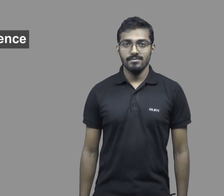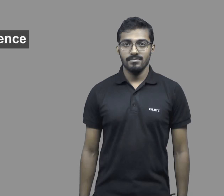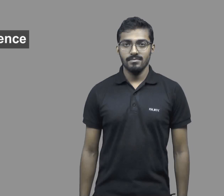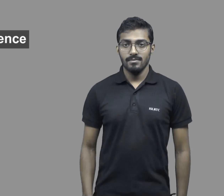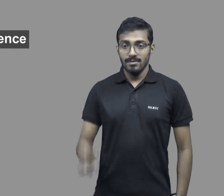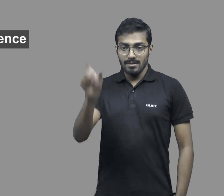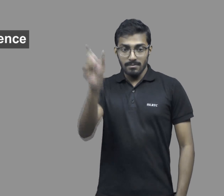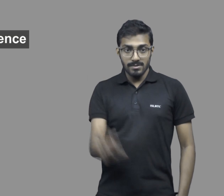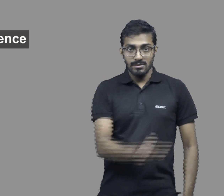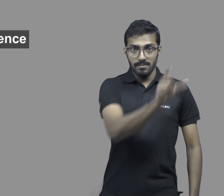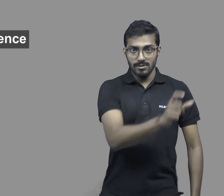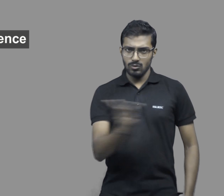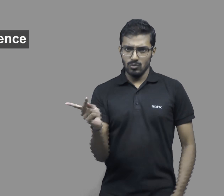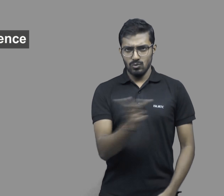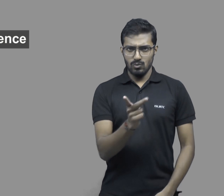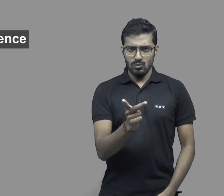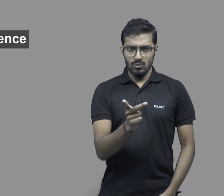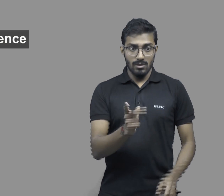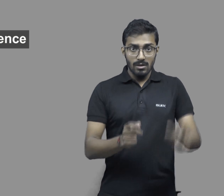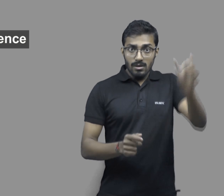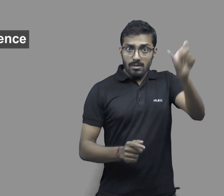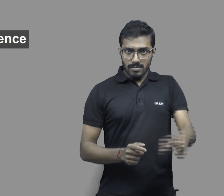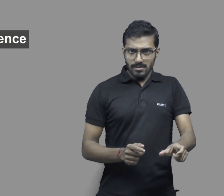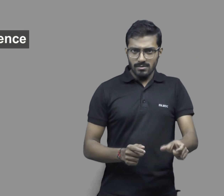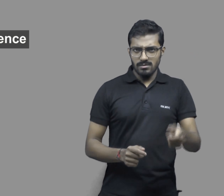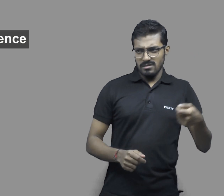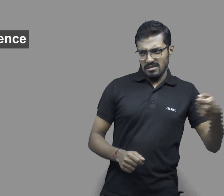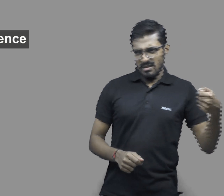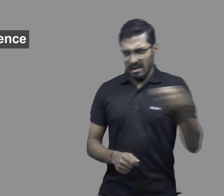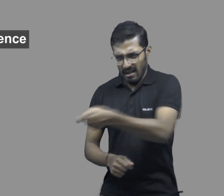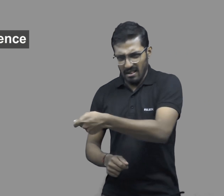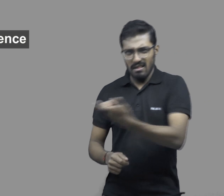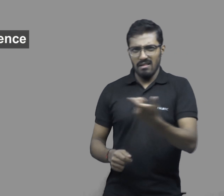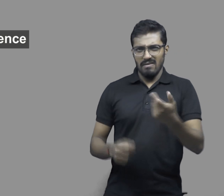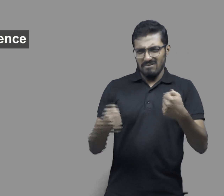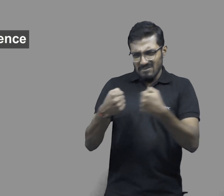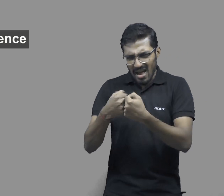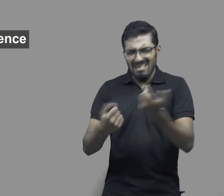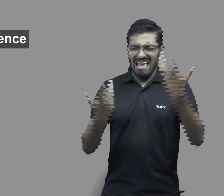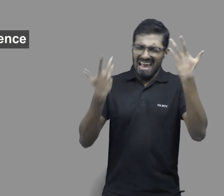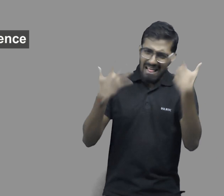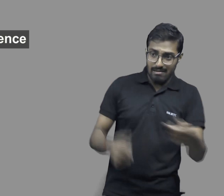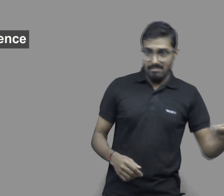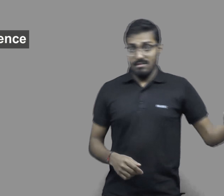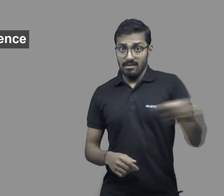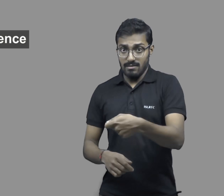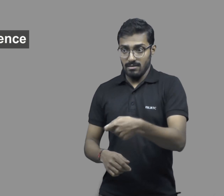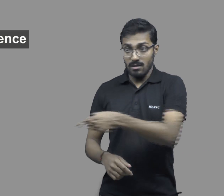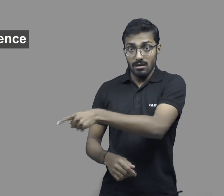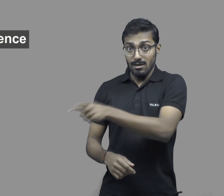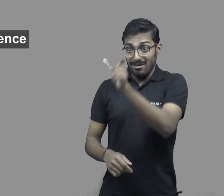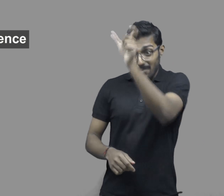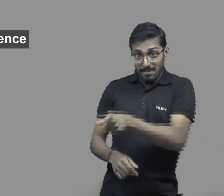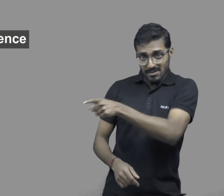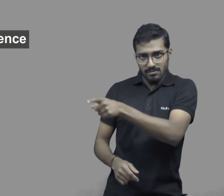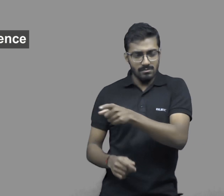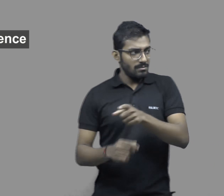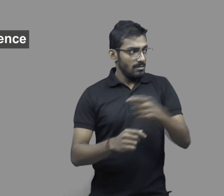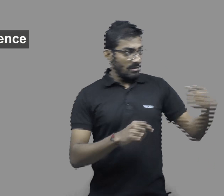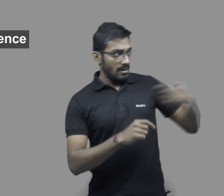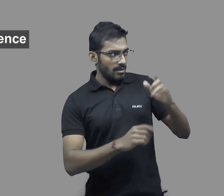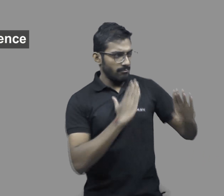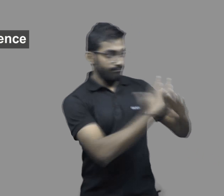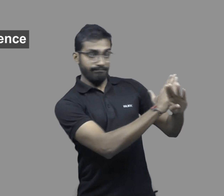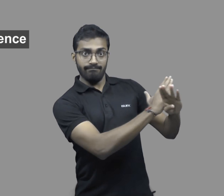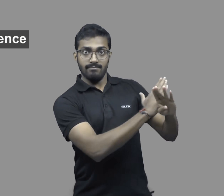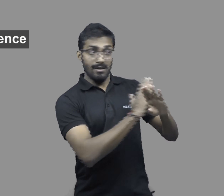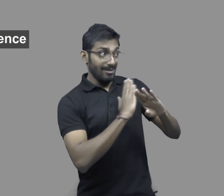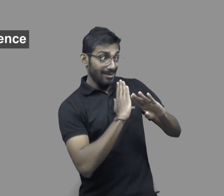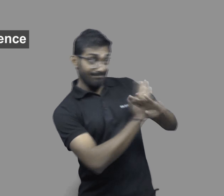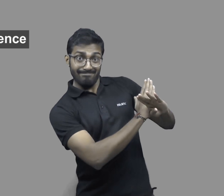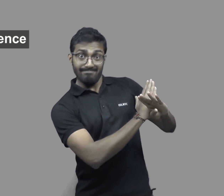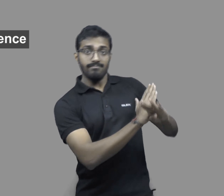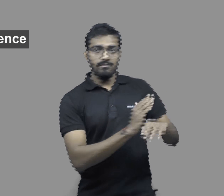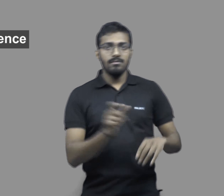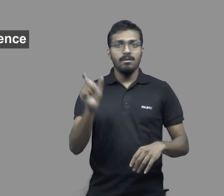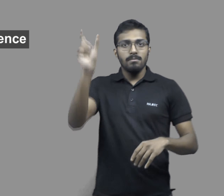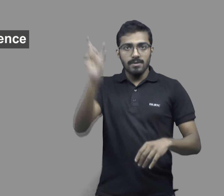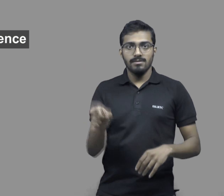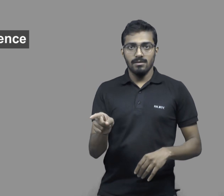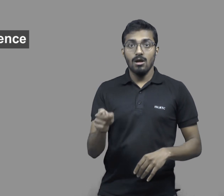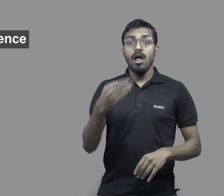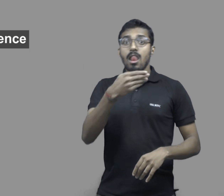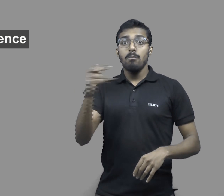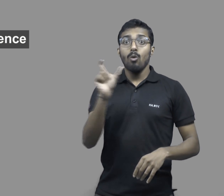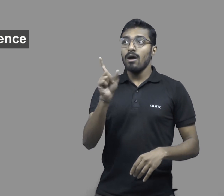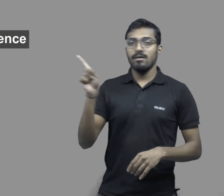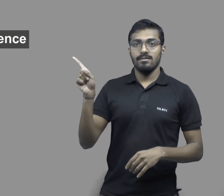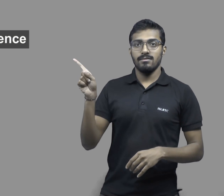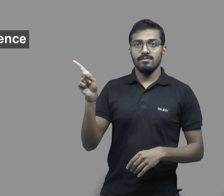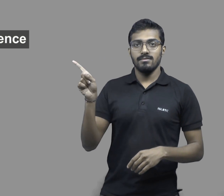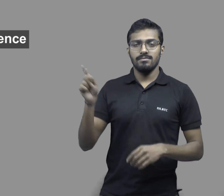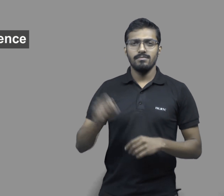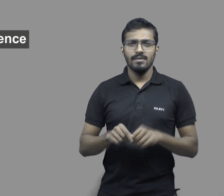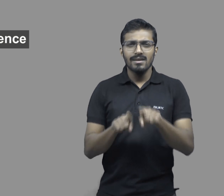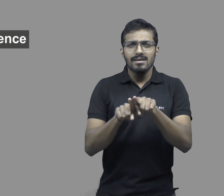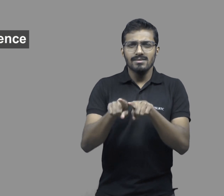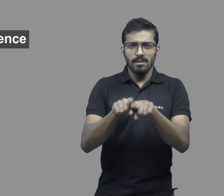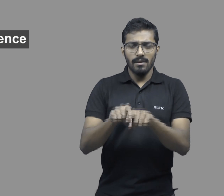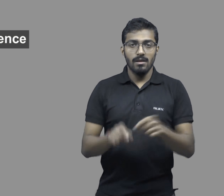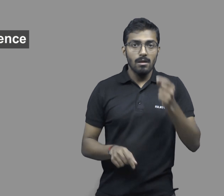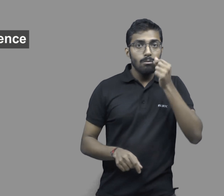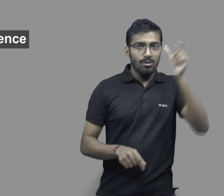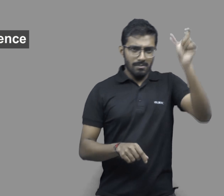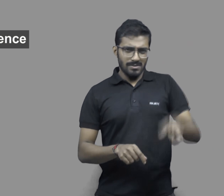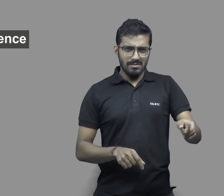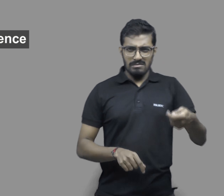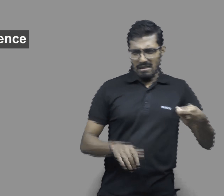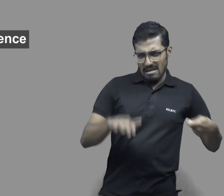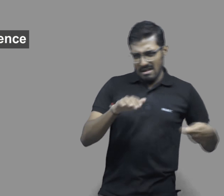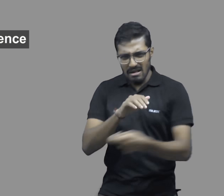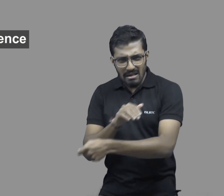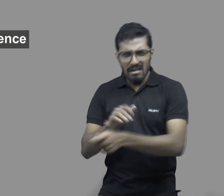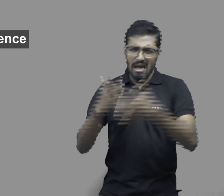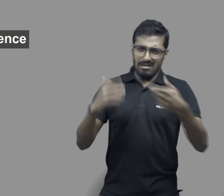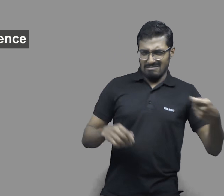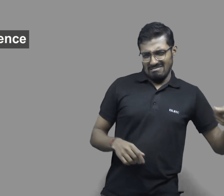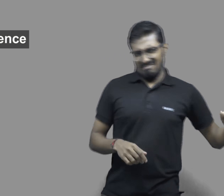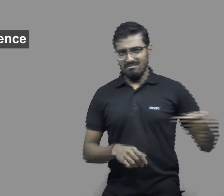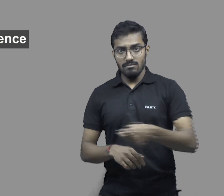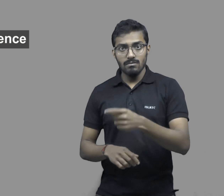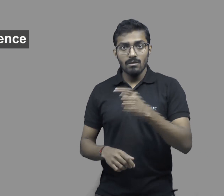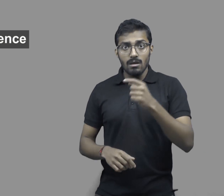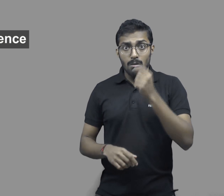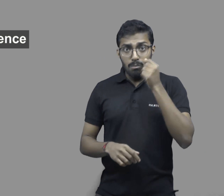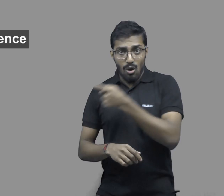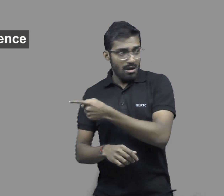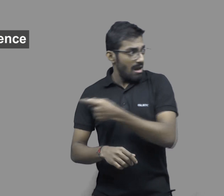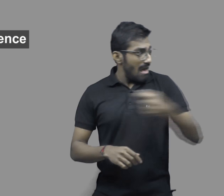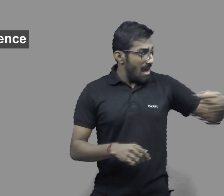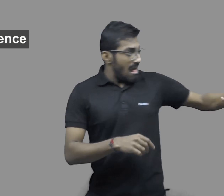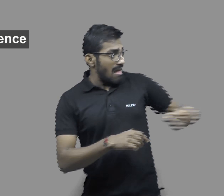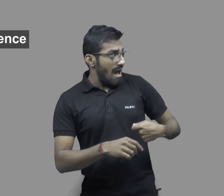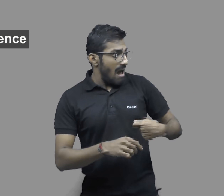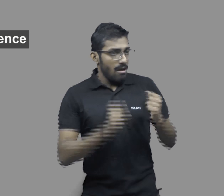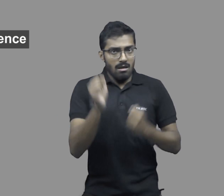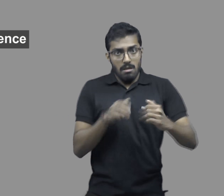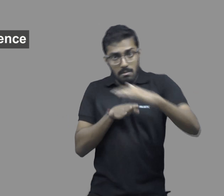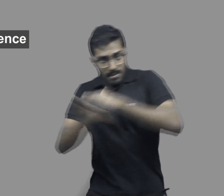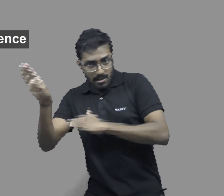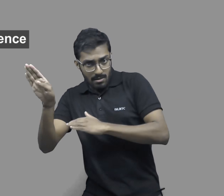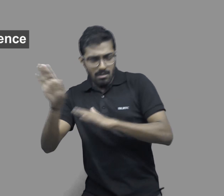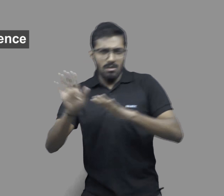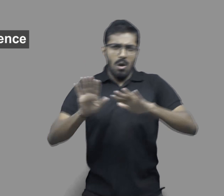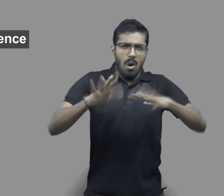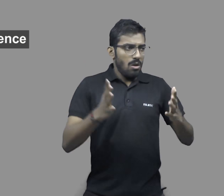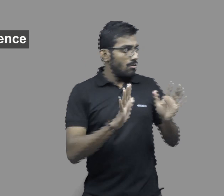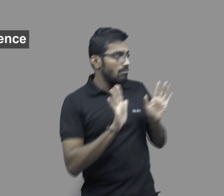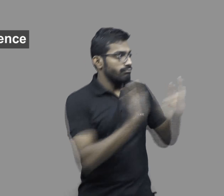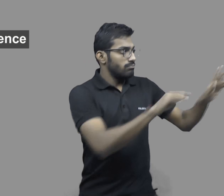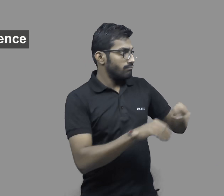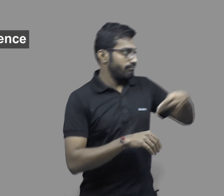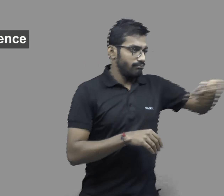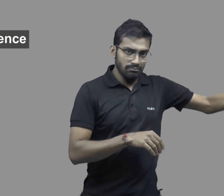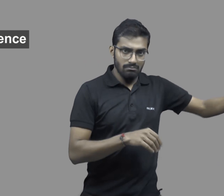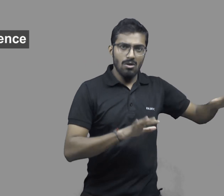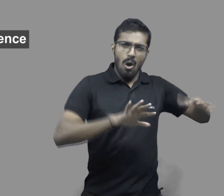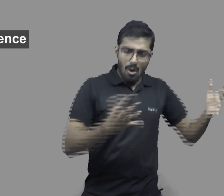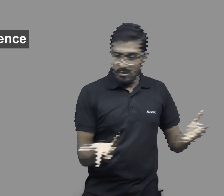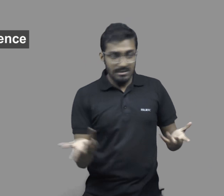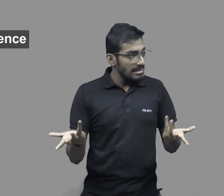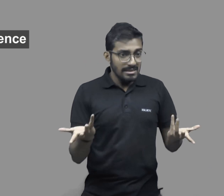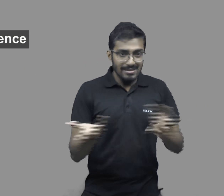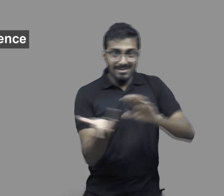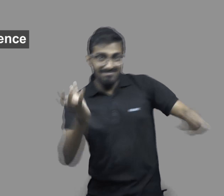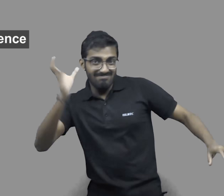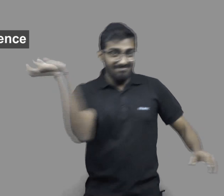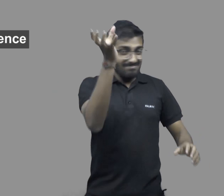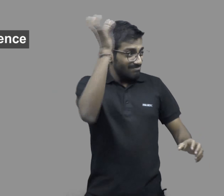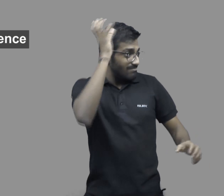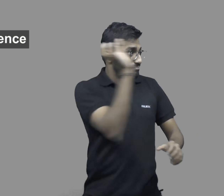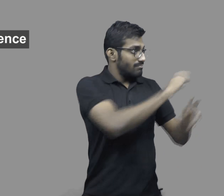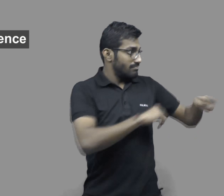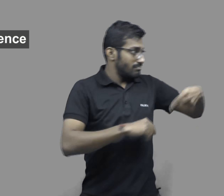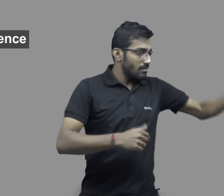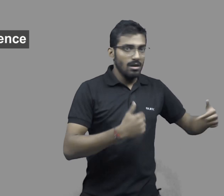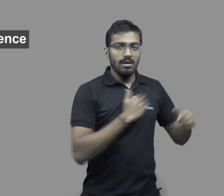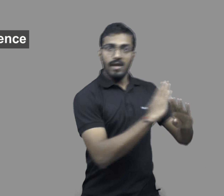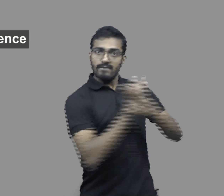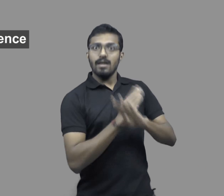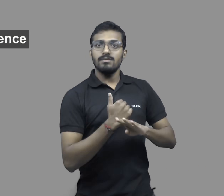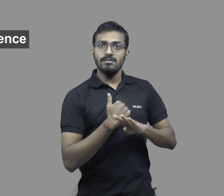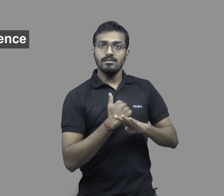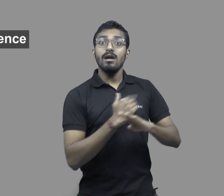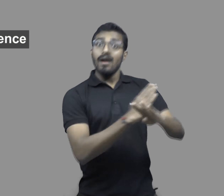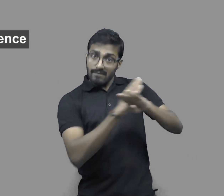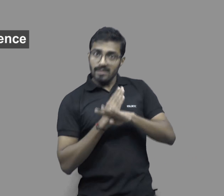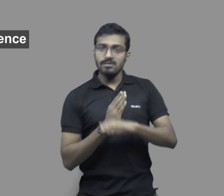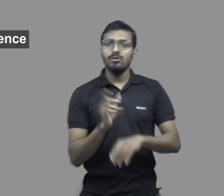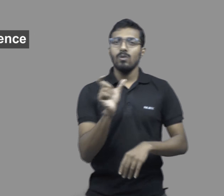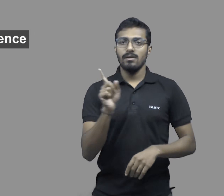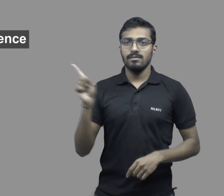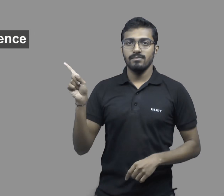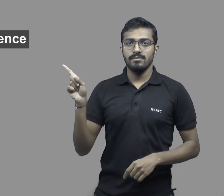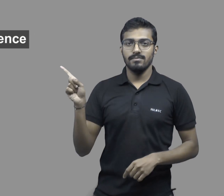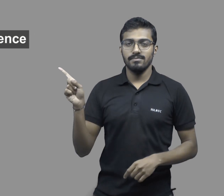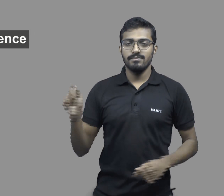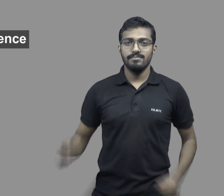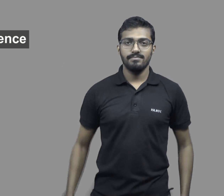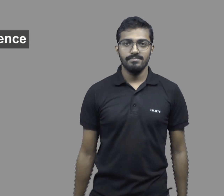Self Defence